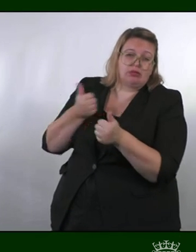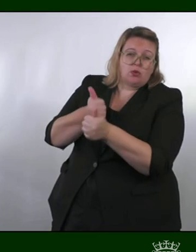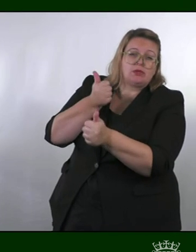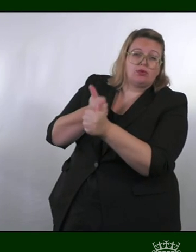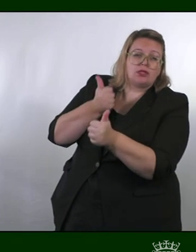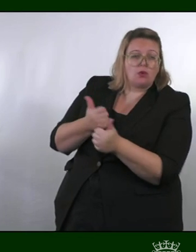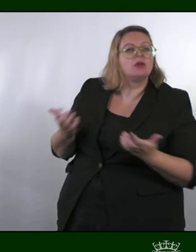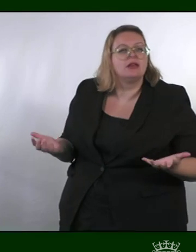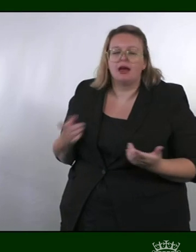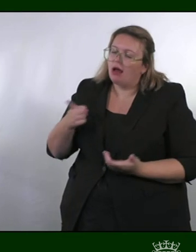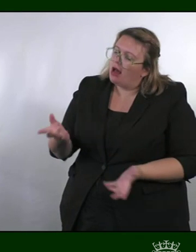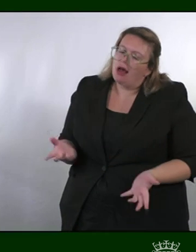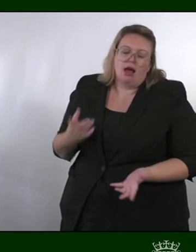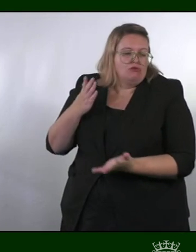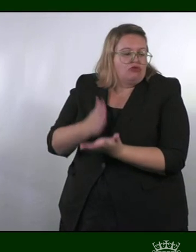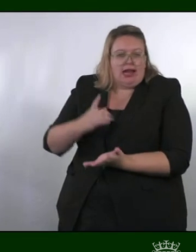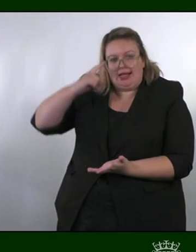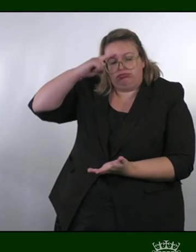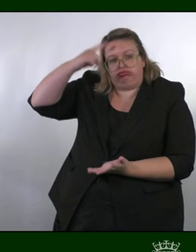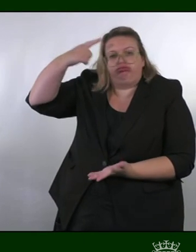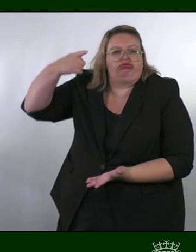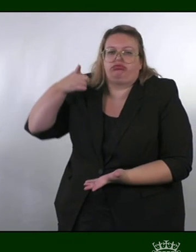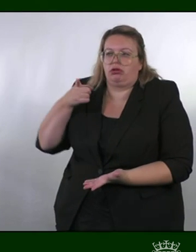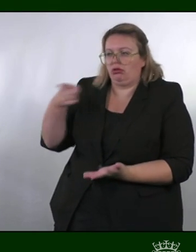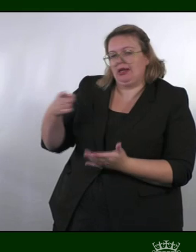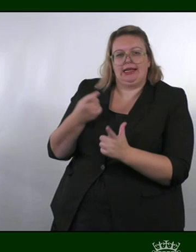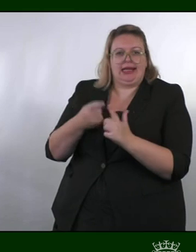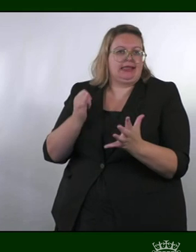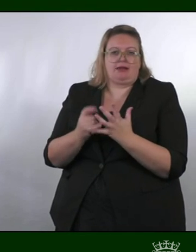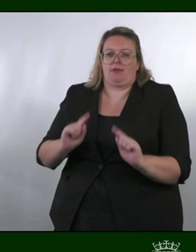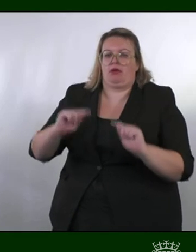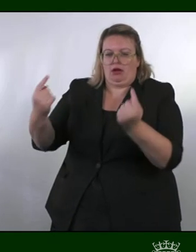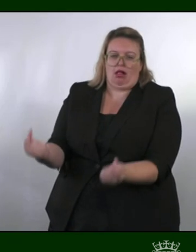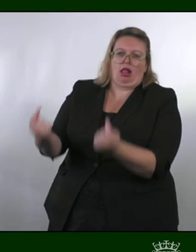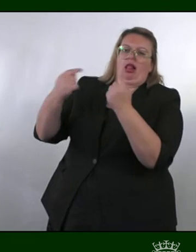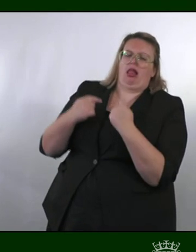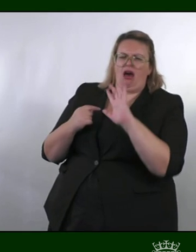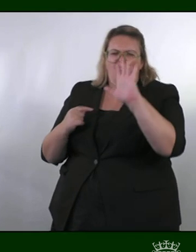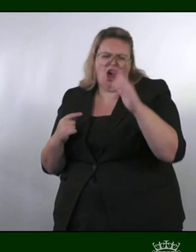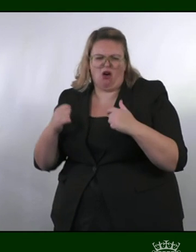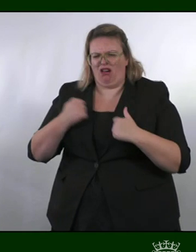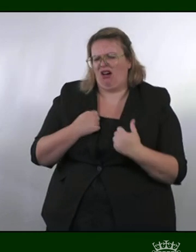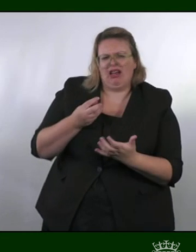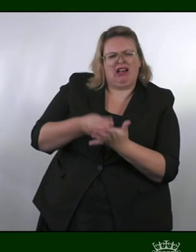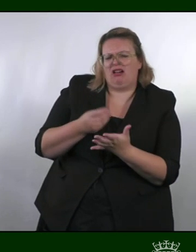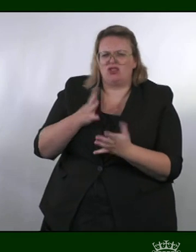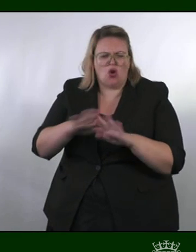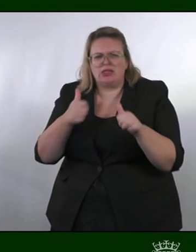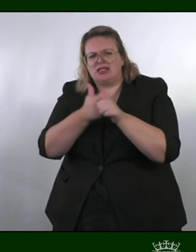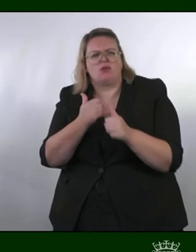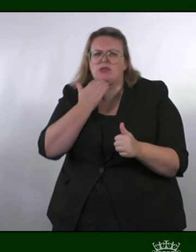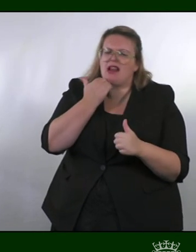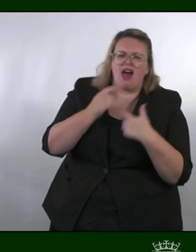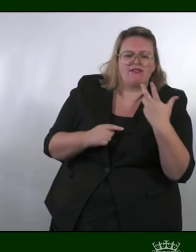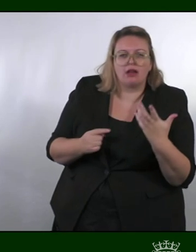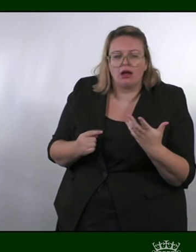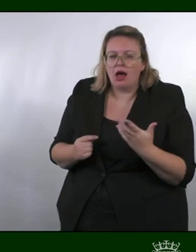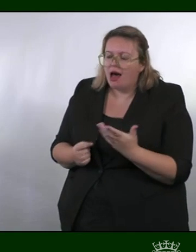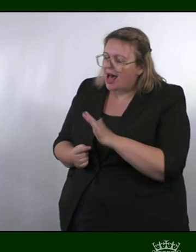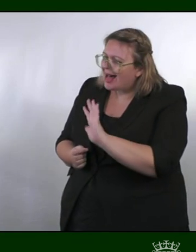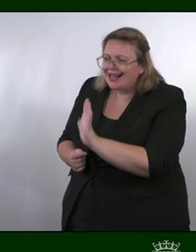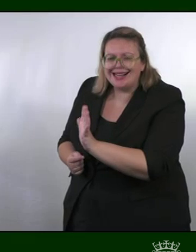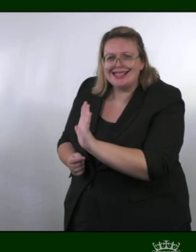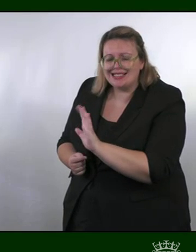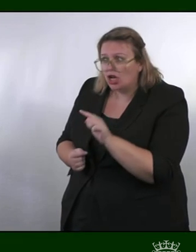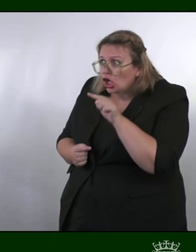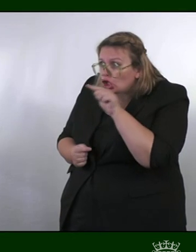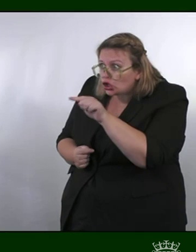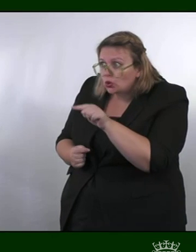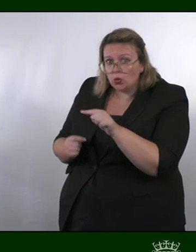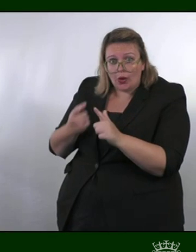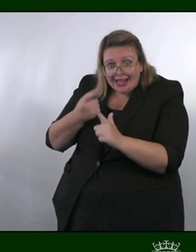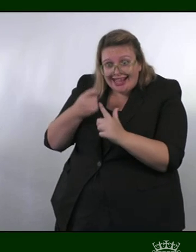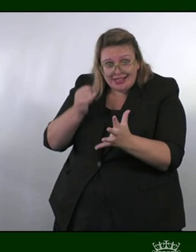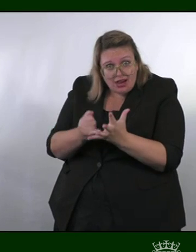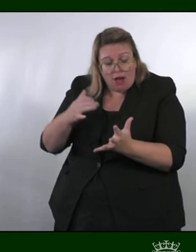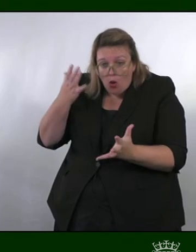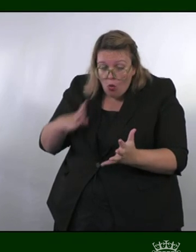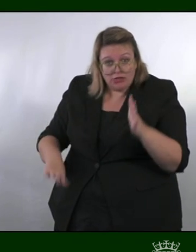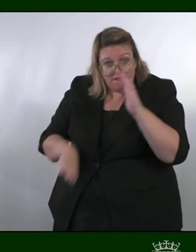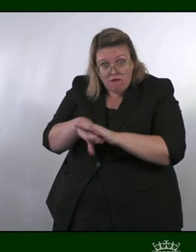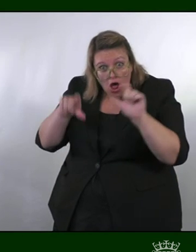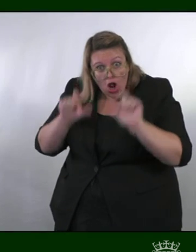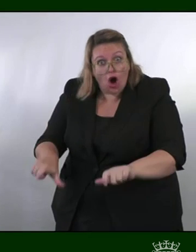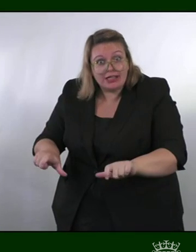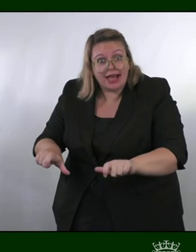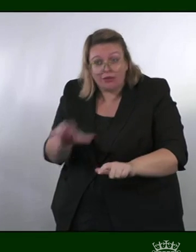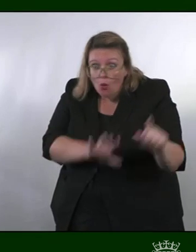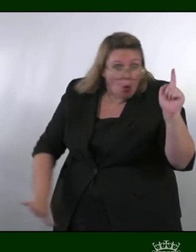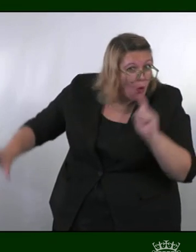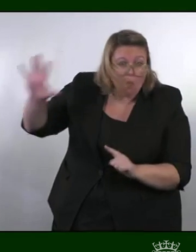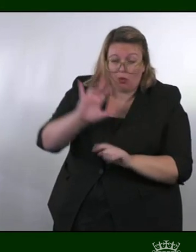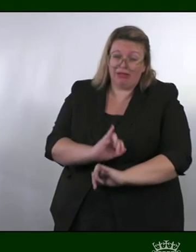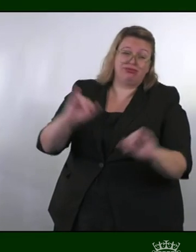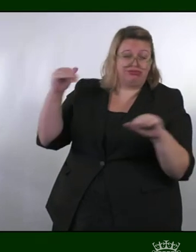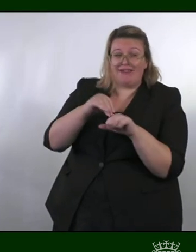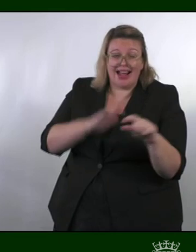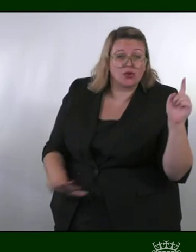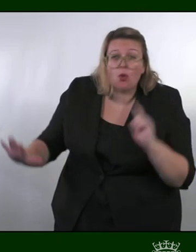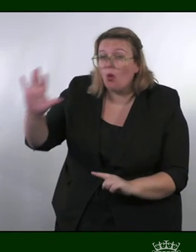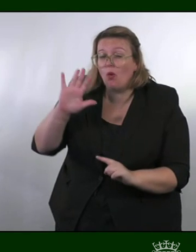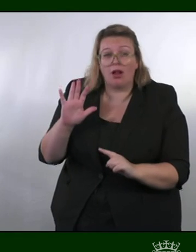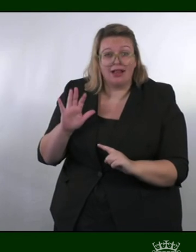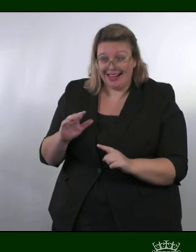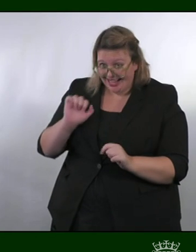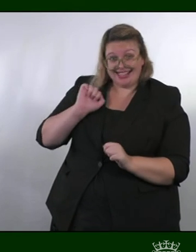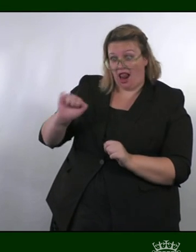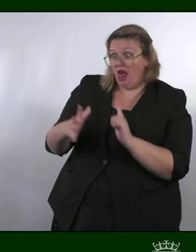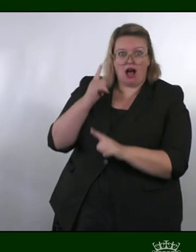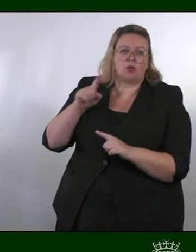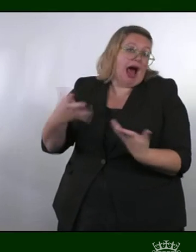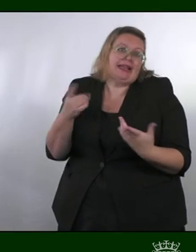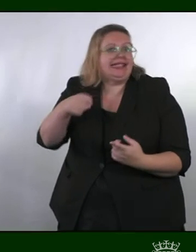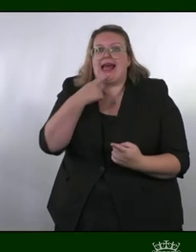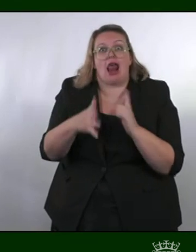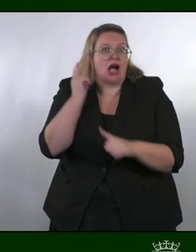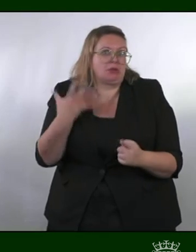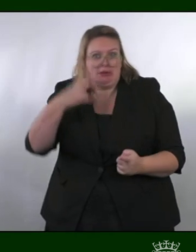It is the height of absurdity that the right hon. and learned Gentleman stands up and attacks the economic consequences of the measures we are obliged to take across some parts of the country when he wants to turn the lights out with a full national lockdown, taking kids— That was his policy last week anyway, wasn’t it?